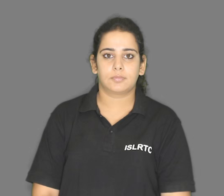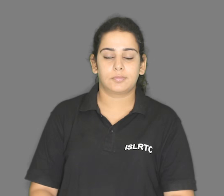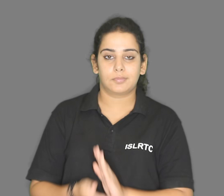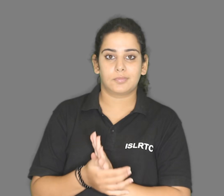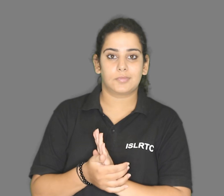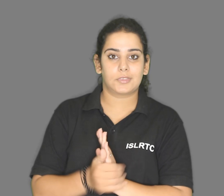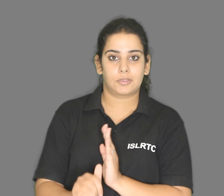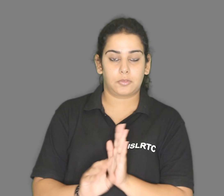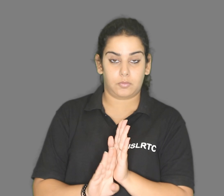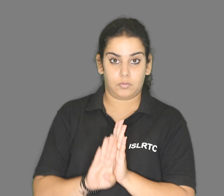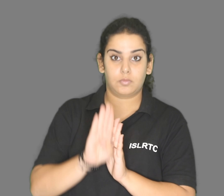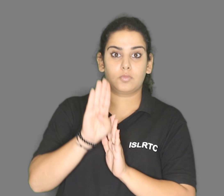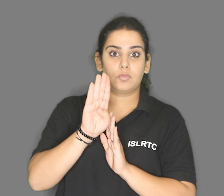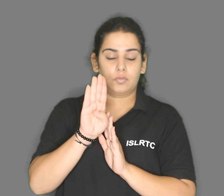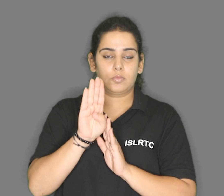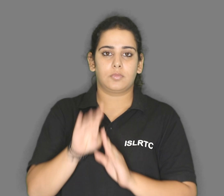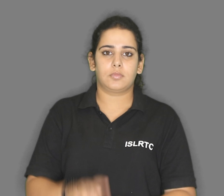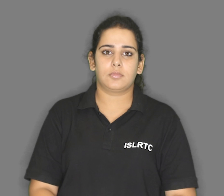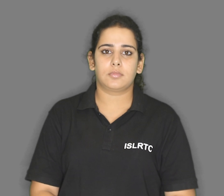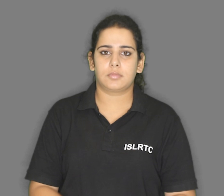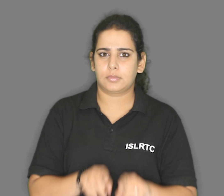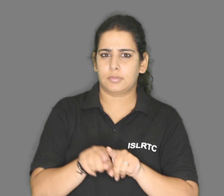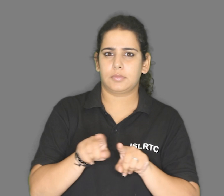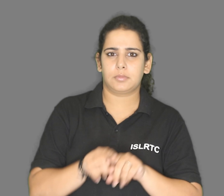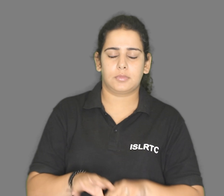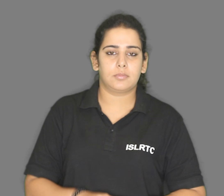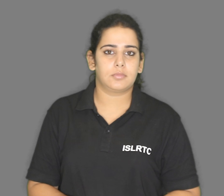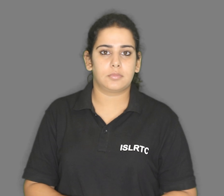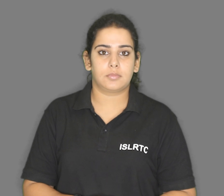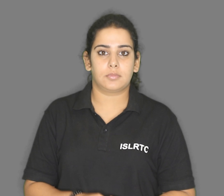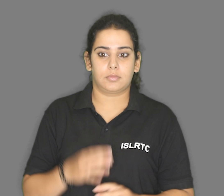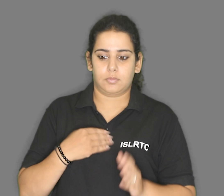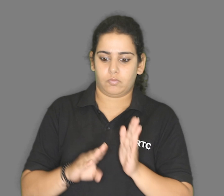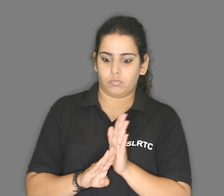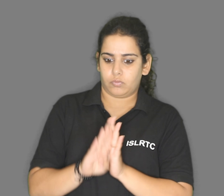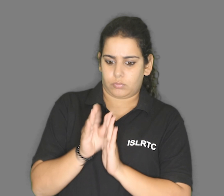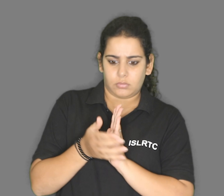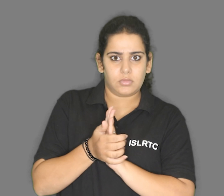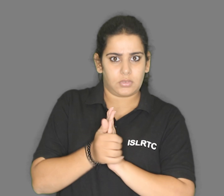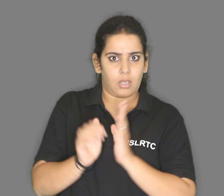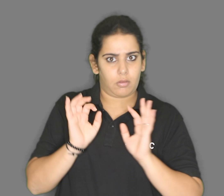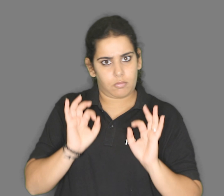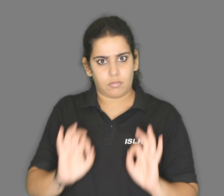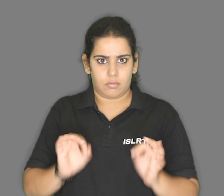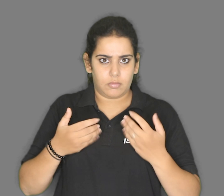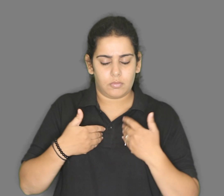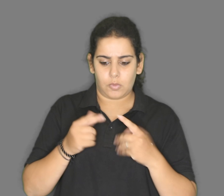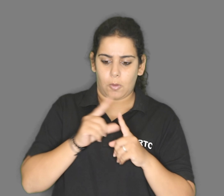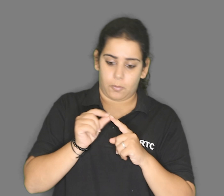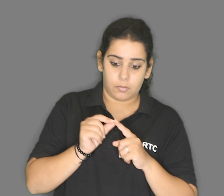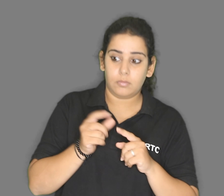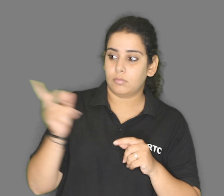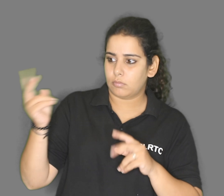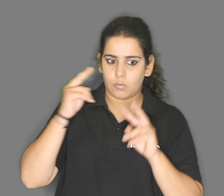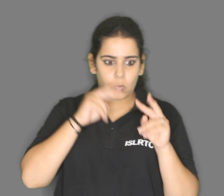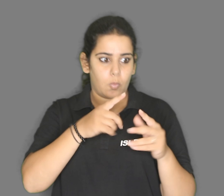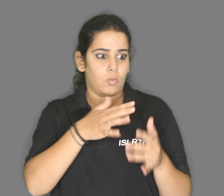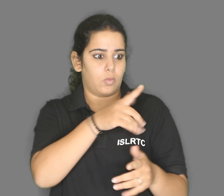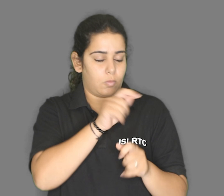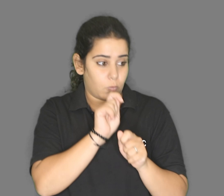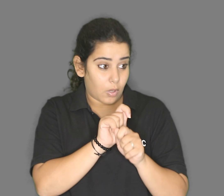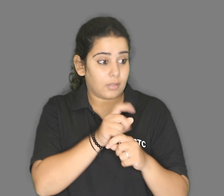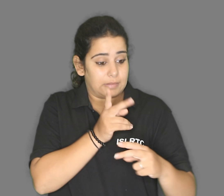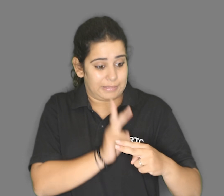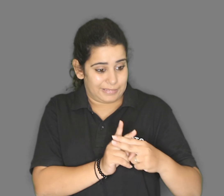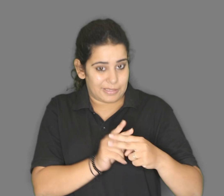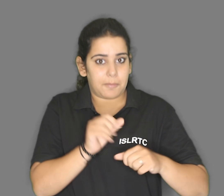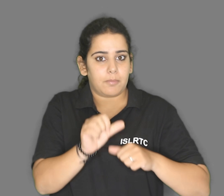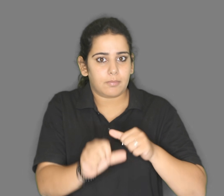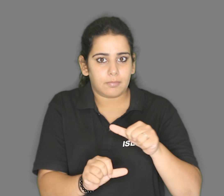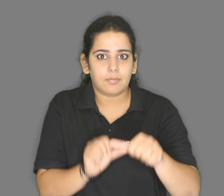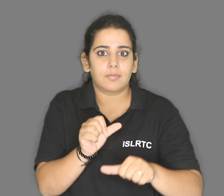Skill development The process of improving specific skills to be more efficient and effective when you perform a task